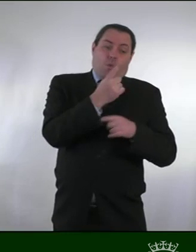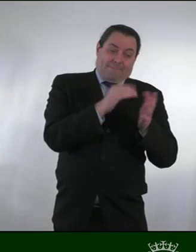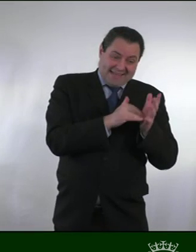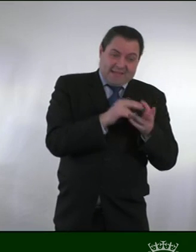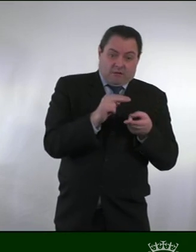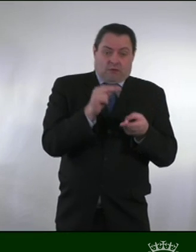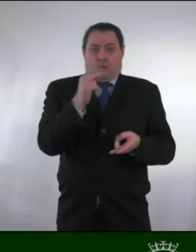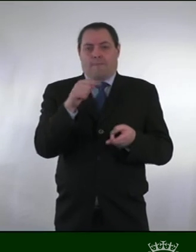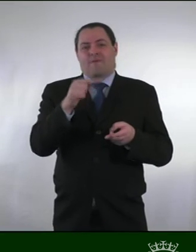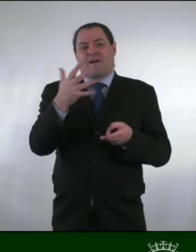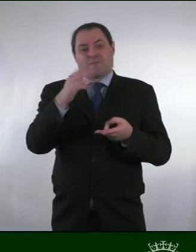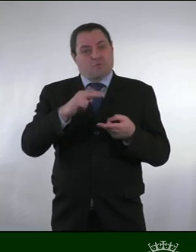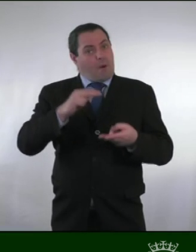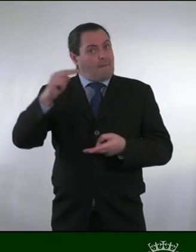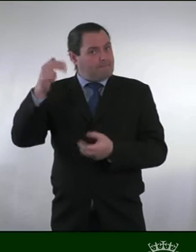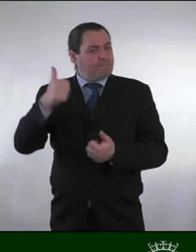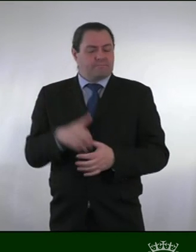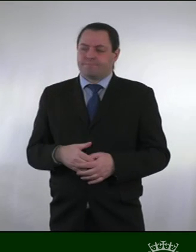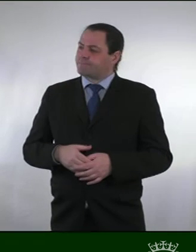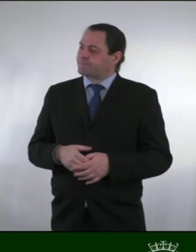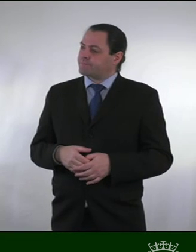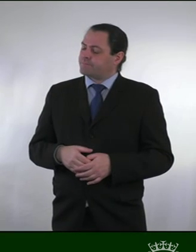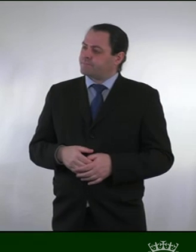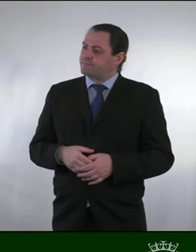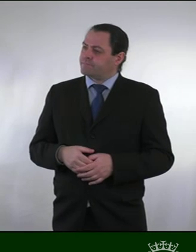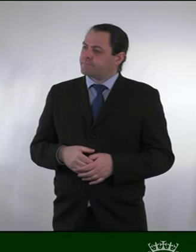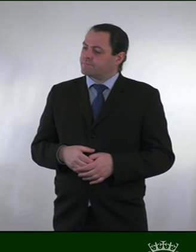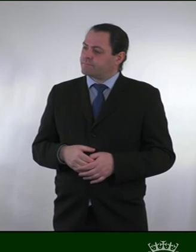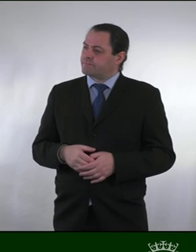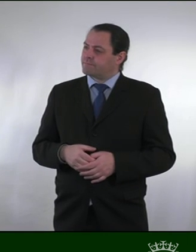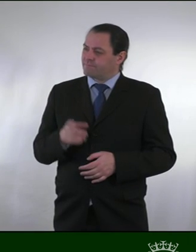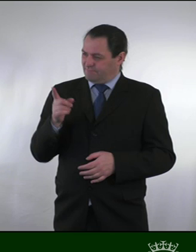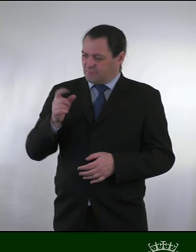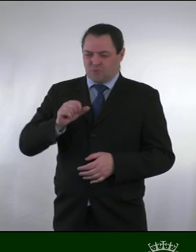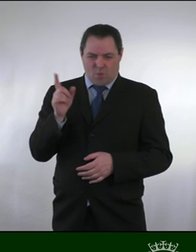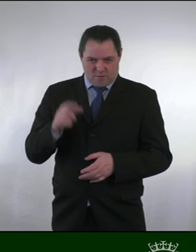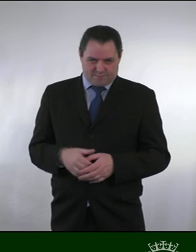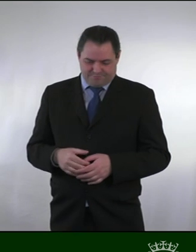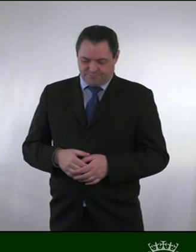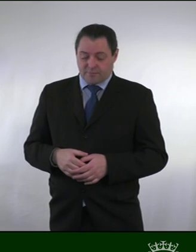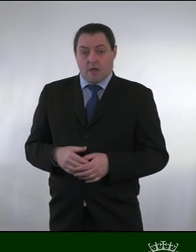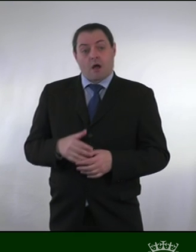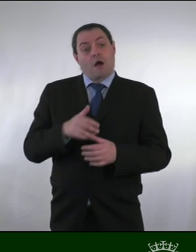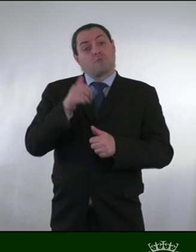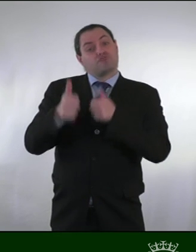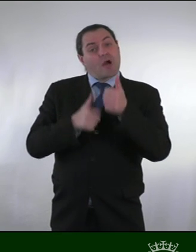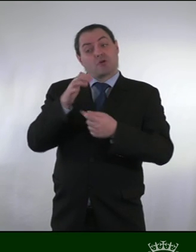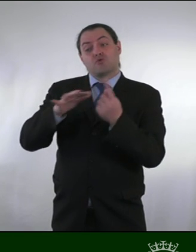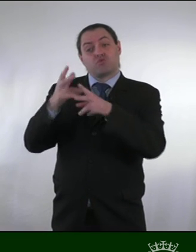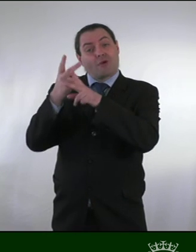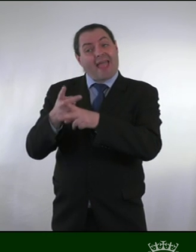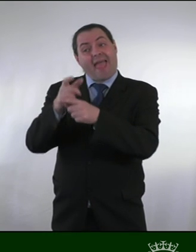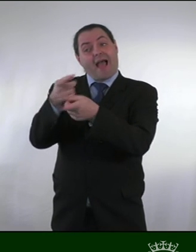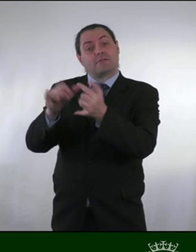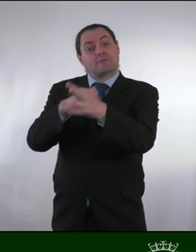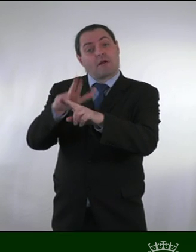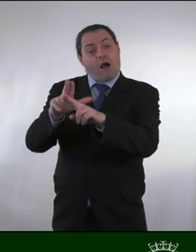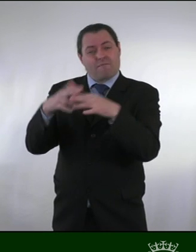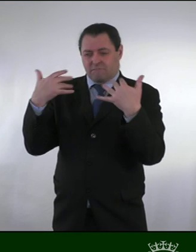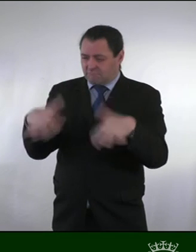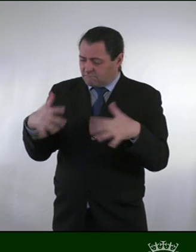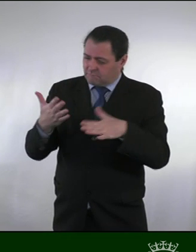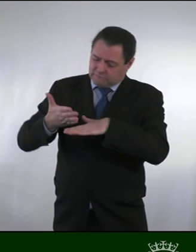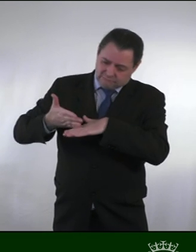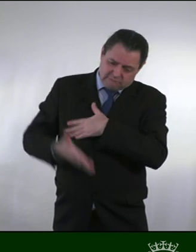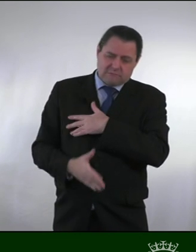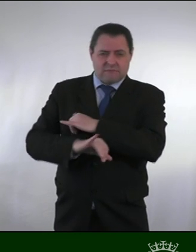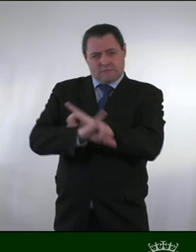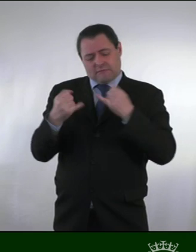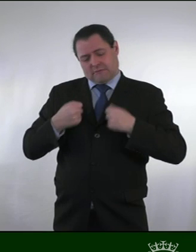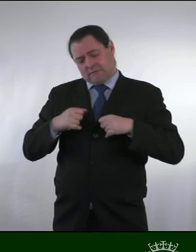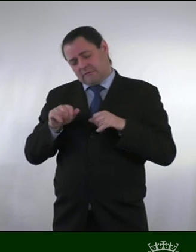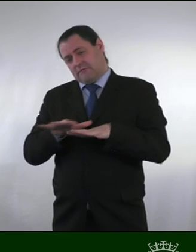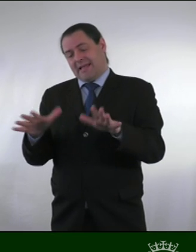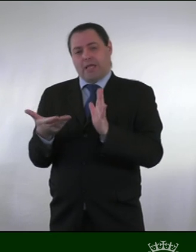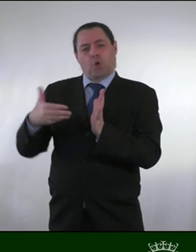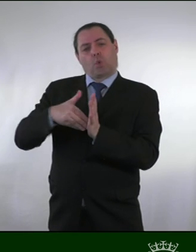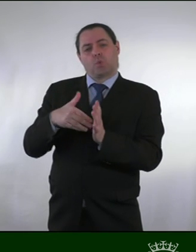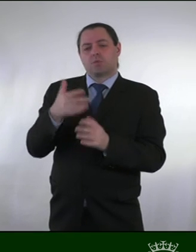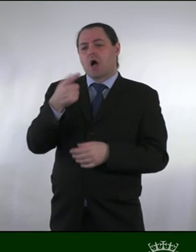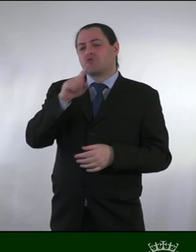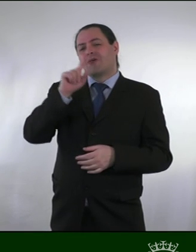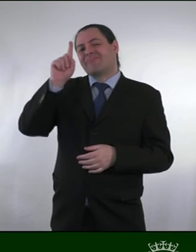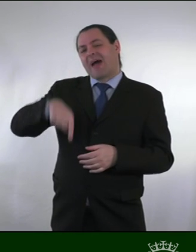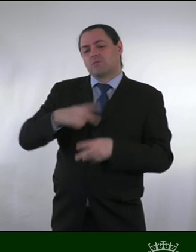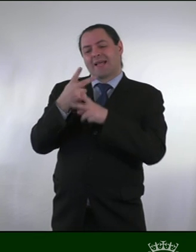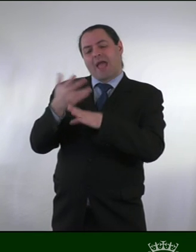Stuart C. McDonald When we praise our social care workers for their immense response to the pandemic, that includes more than 100,000 care workers from the EU.